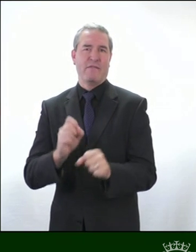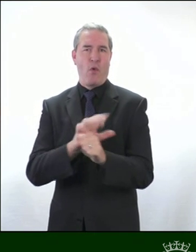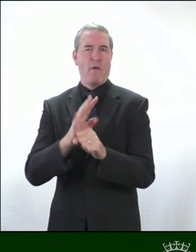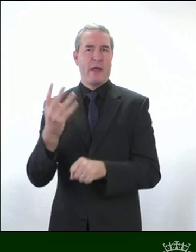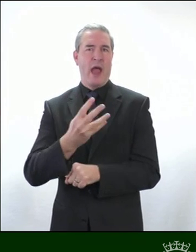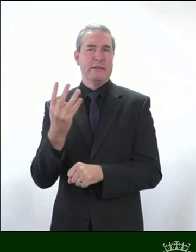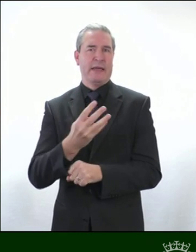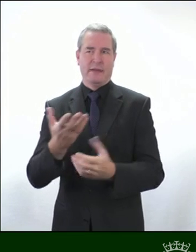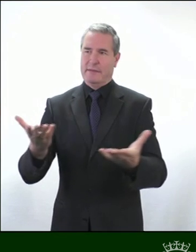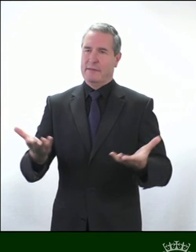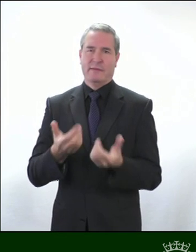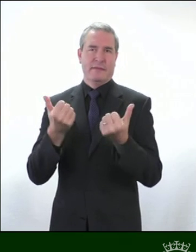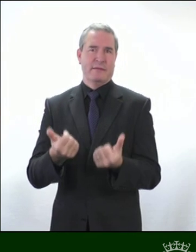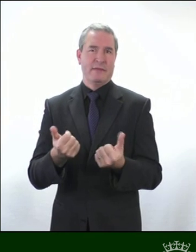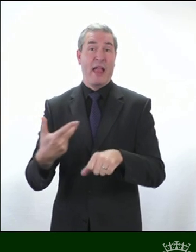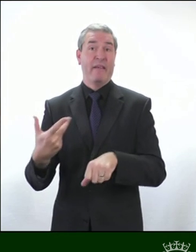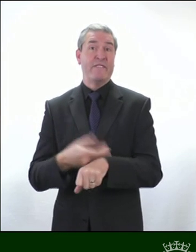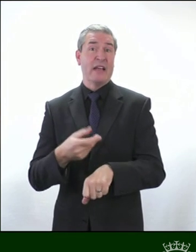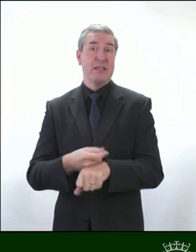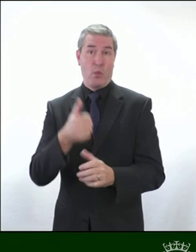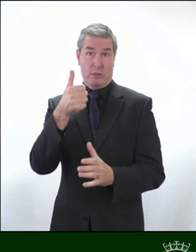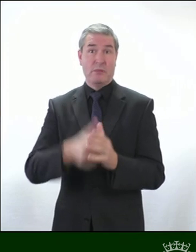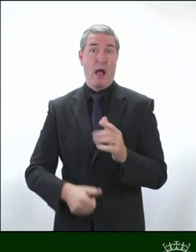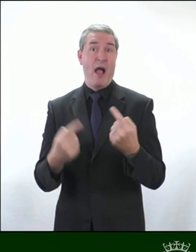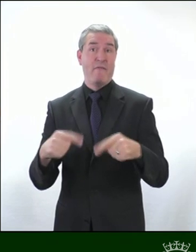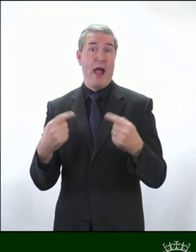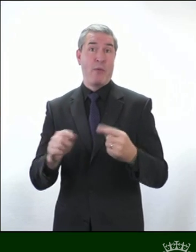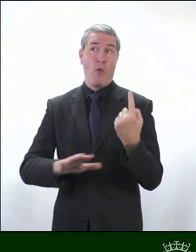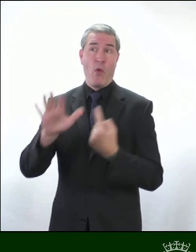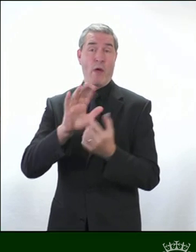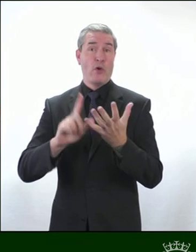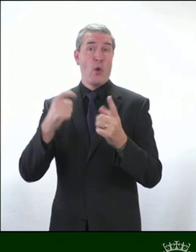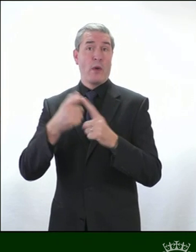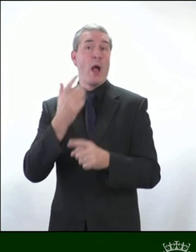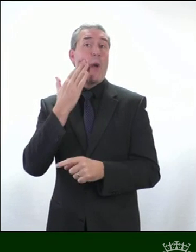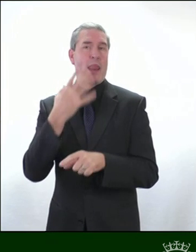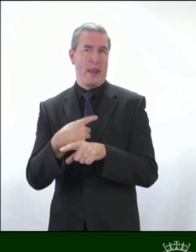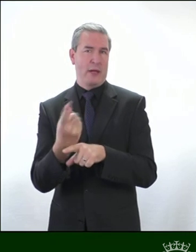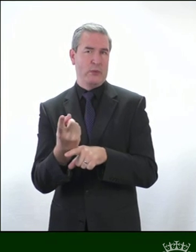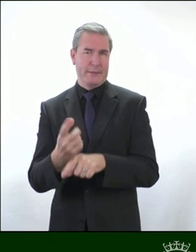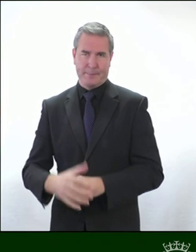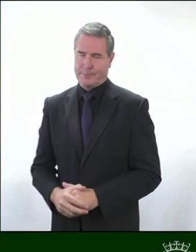The vaccine will begin to be made available across the UK from next week.